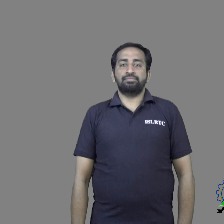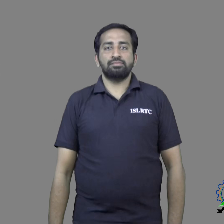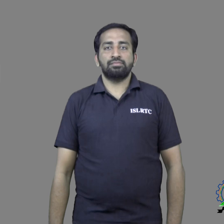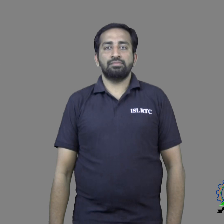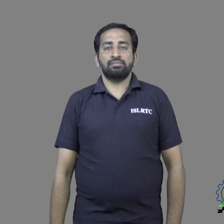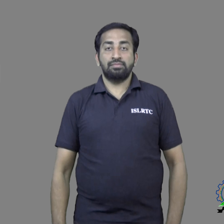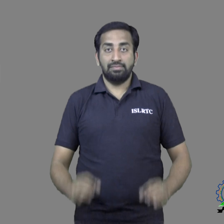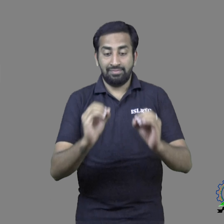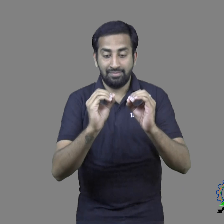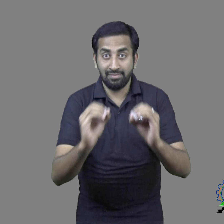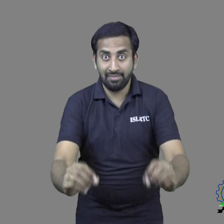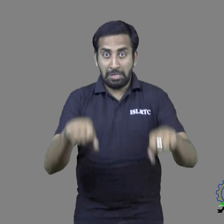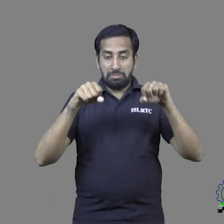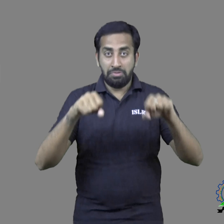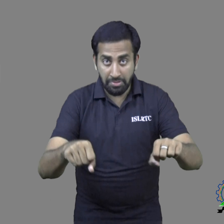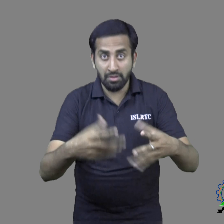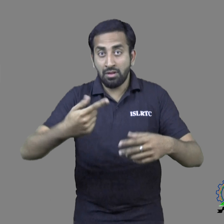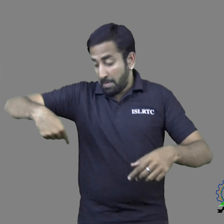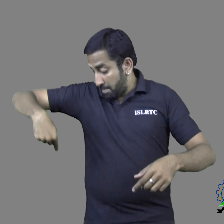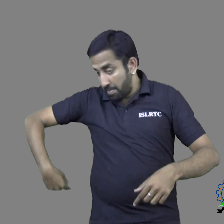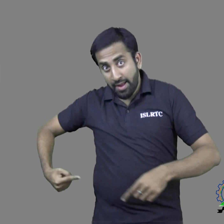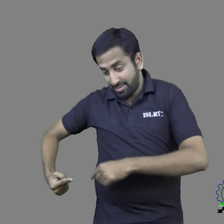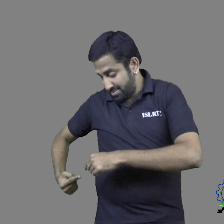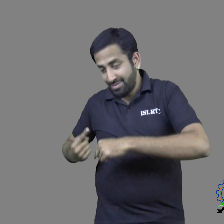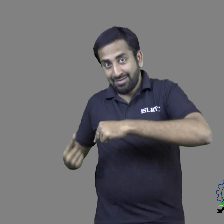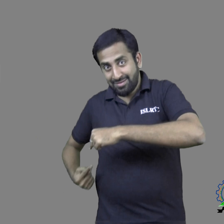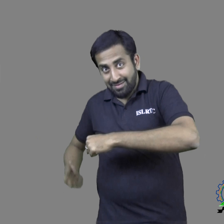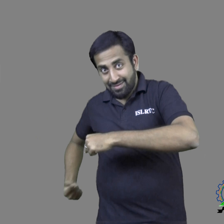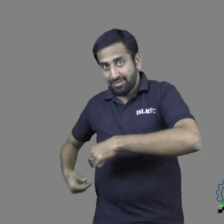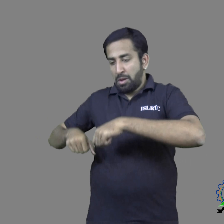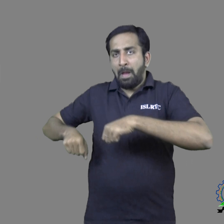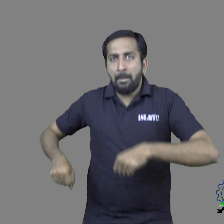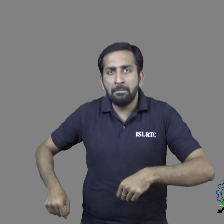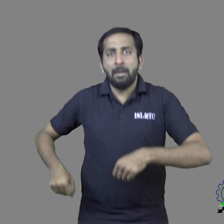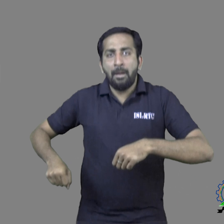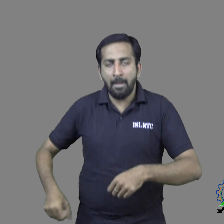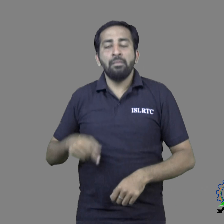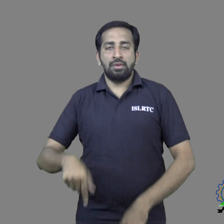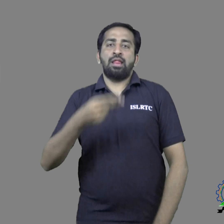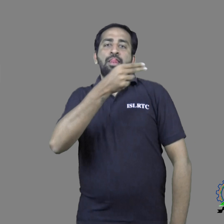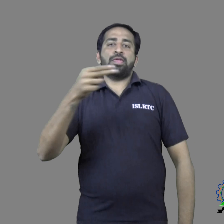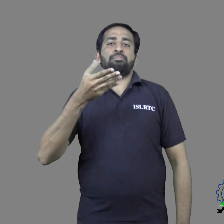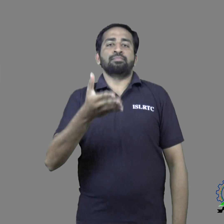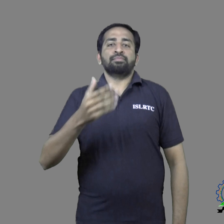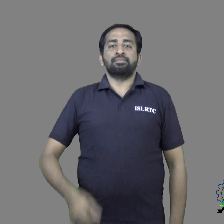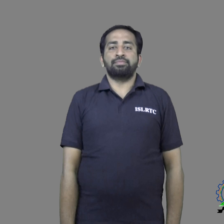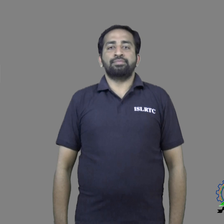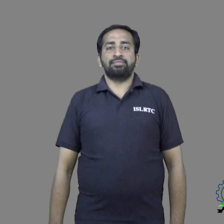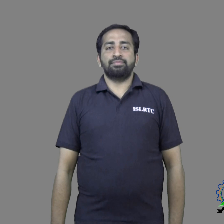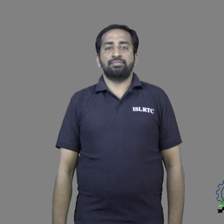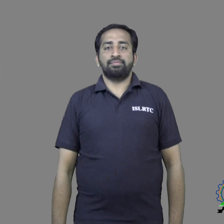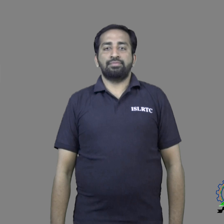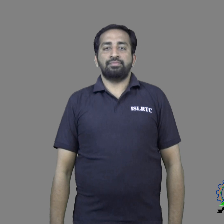Bike Suspension